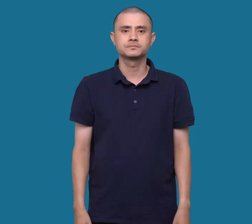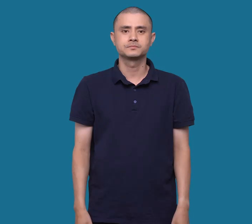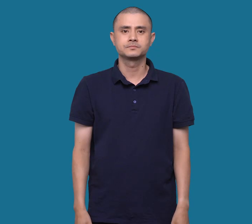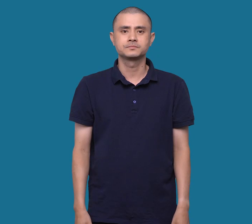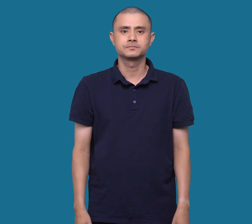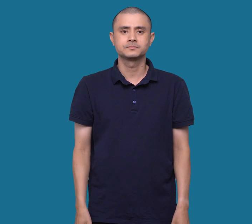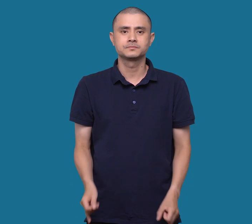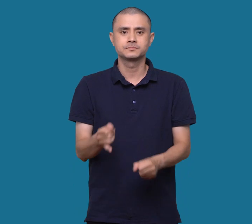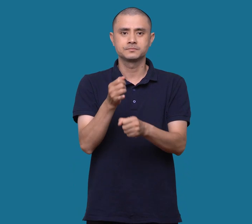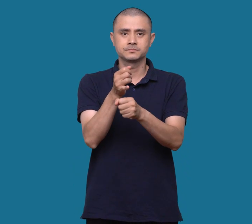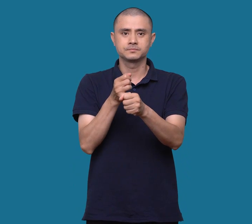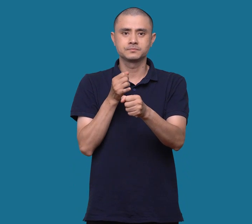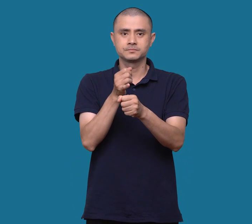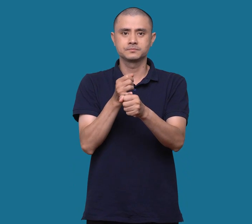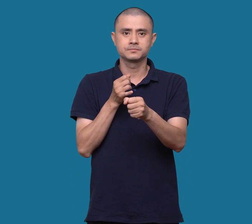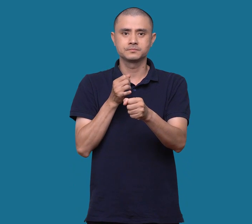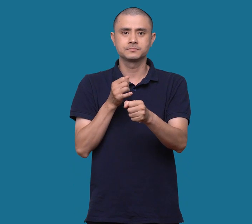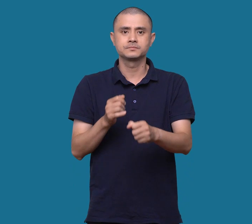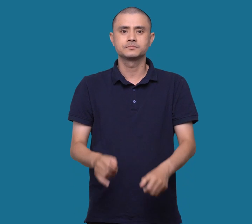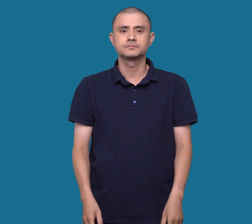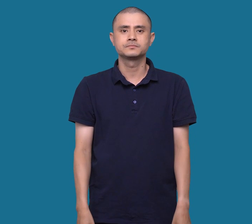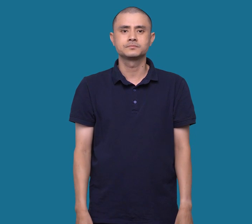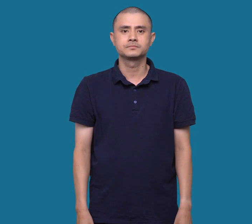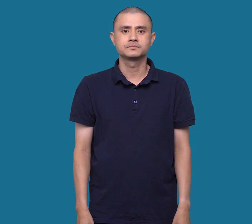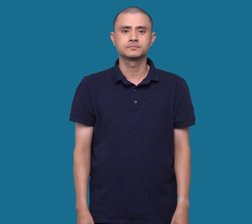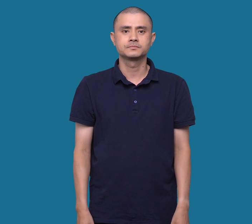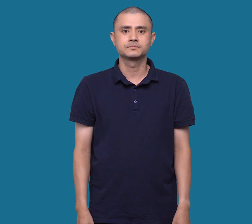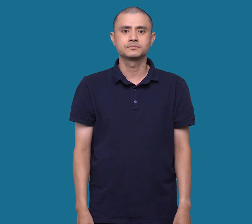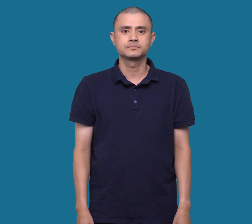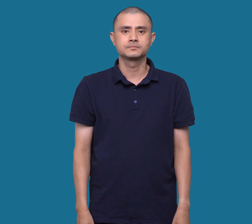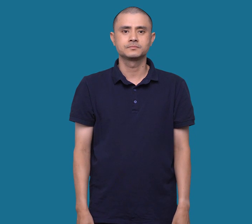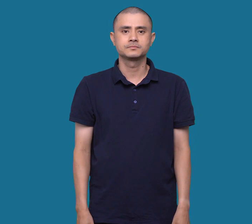cuối năm